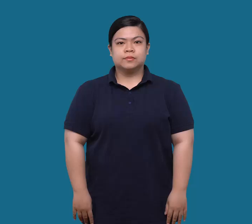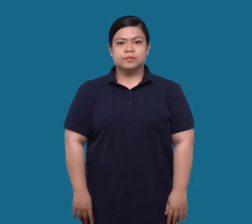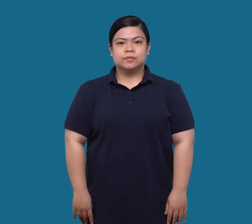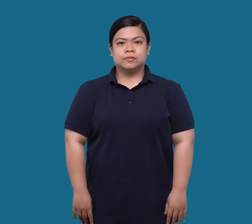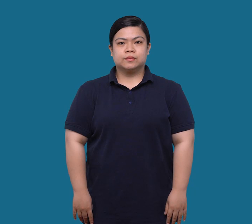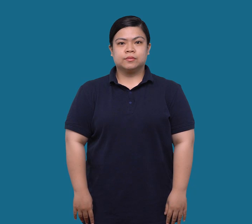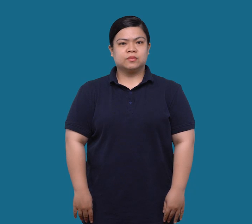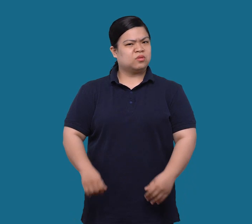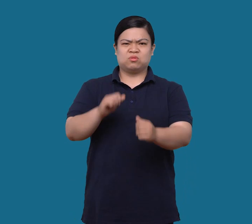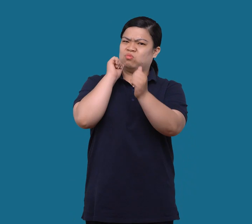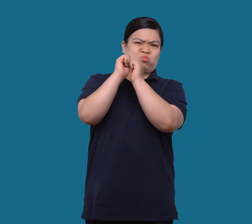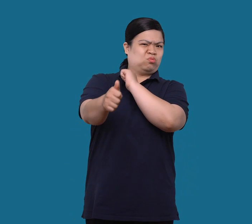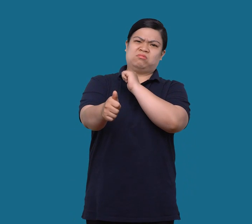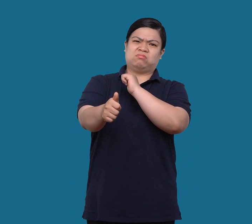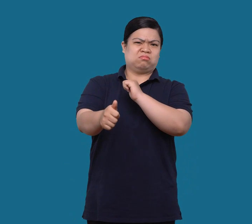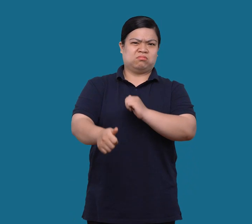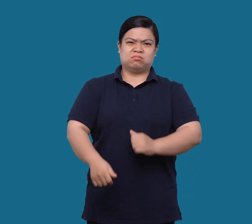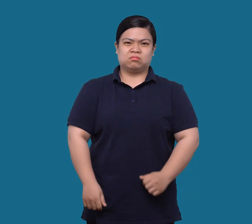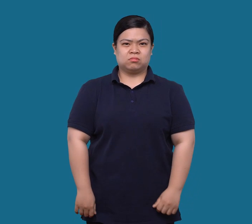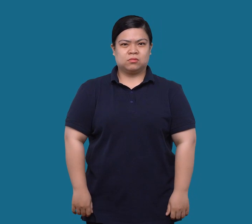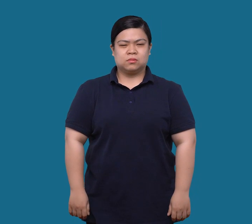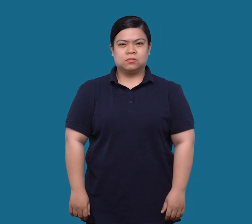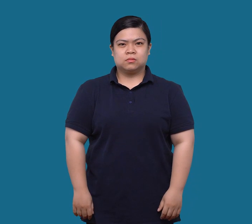không quen